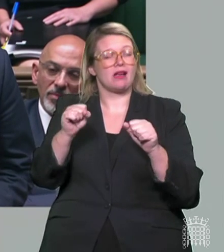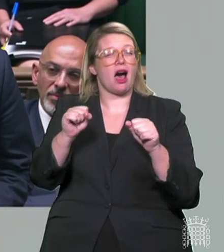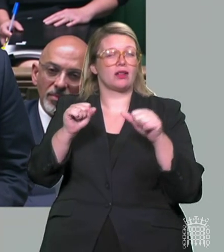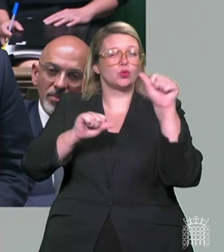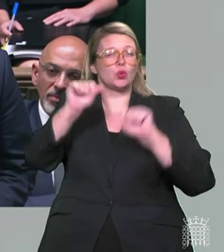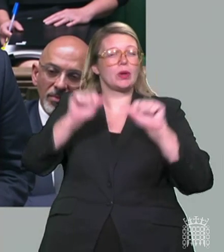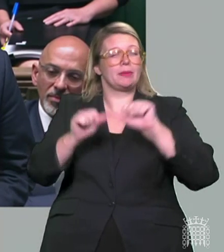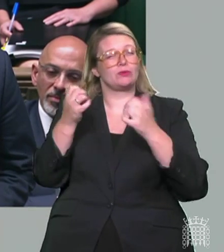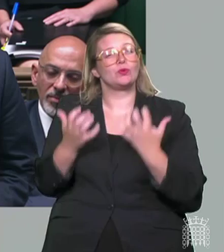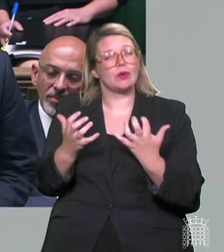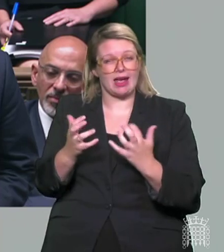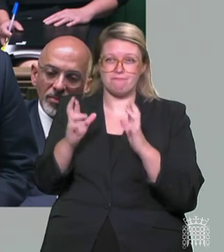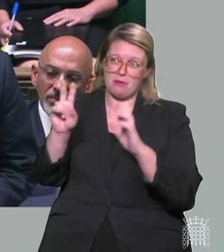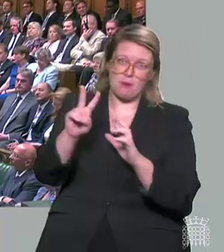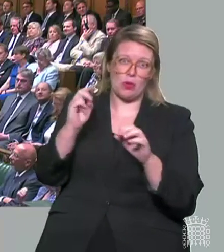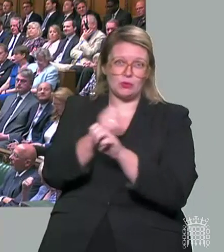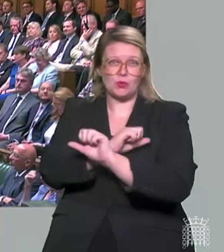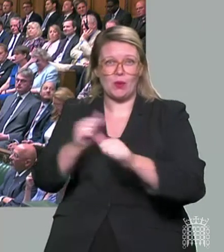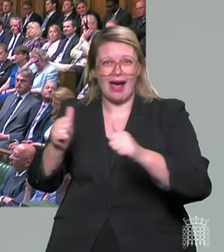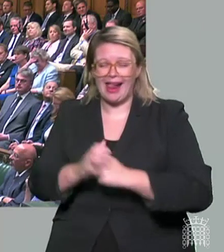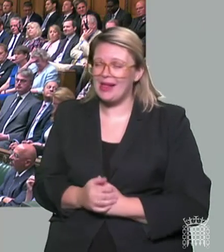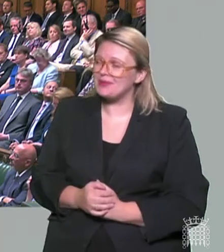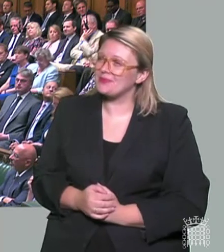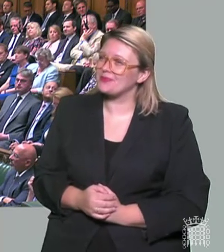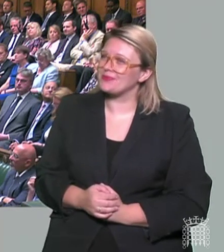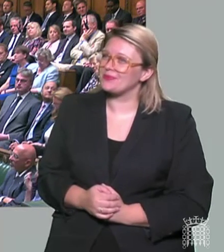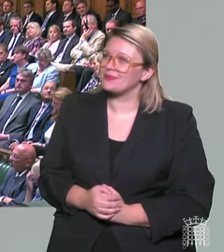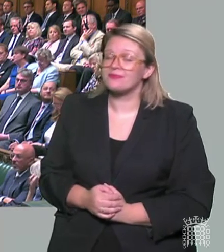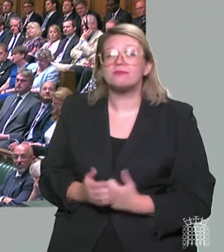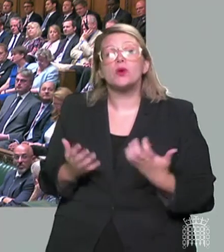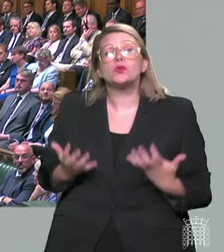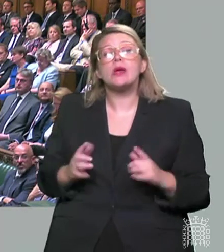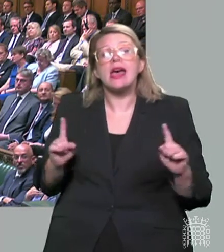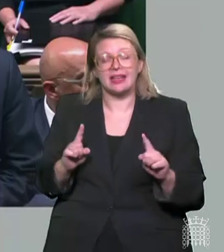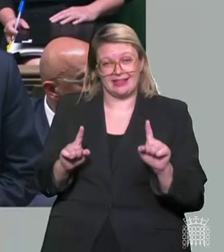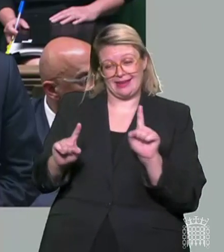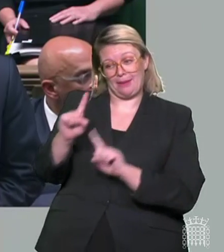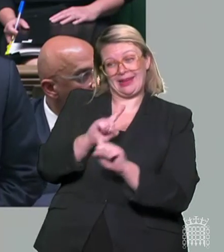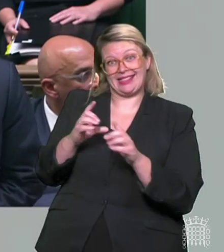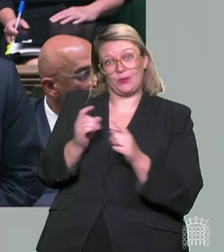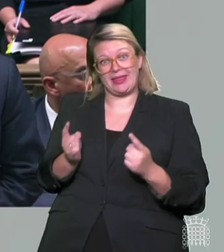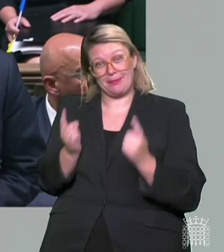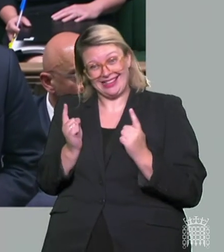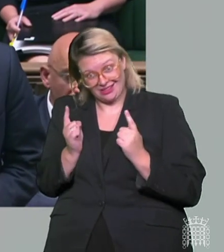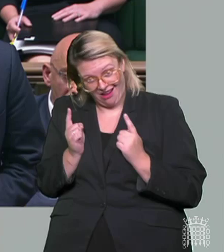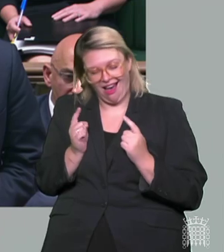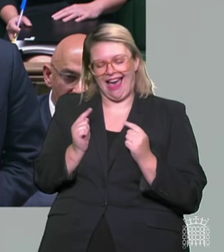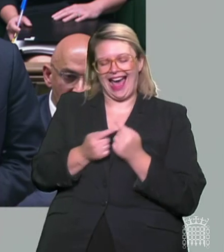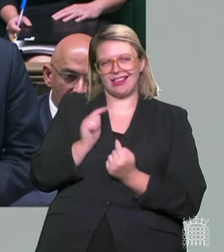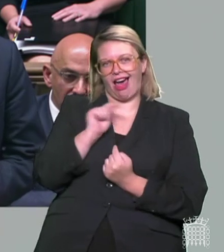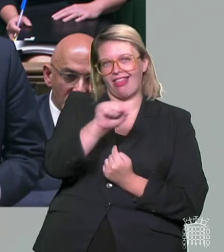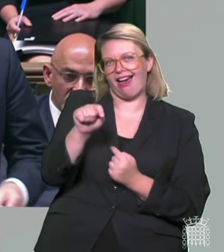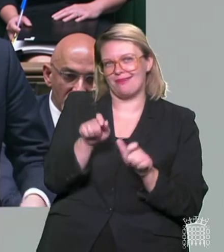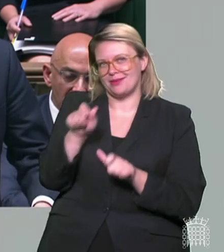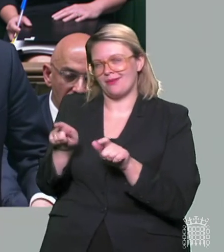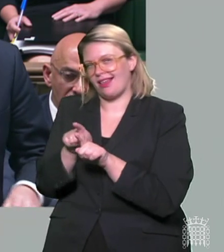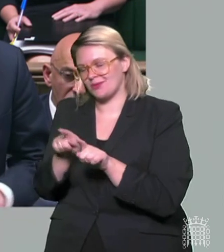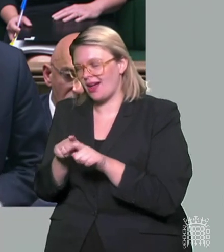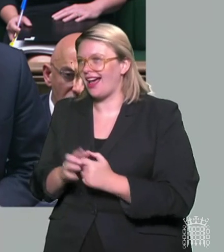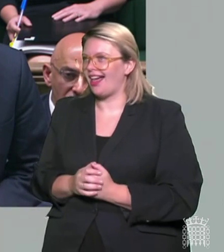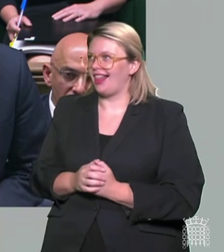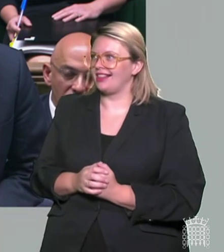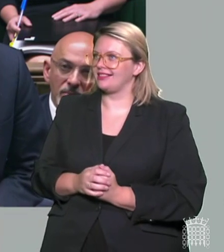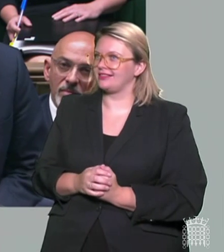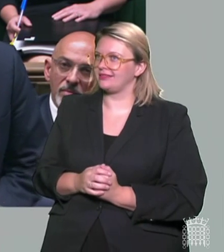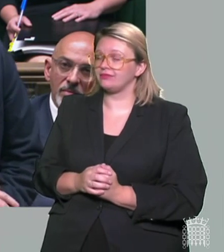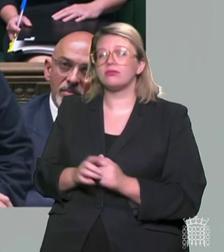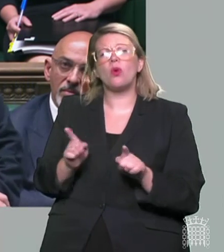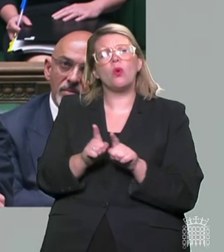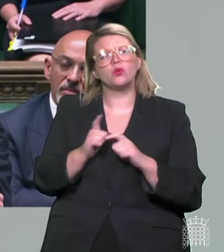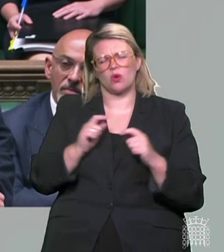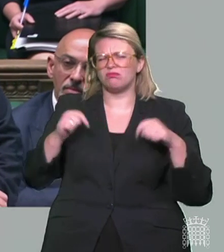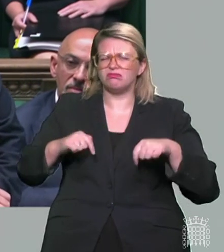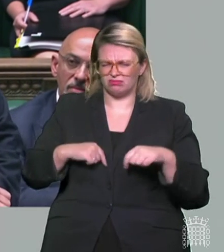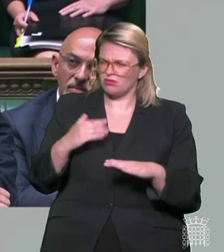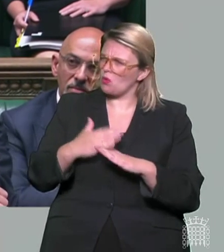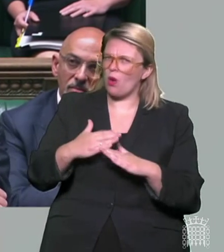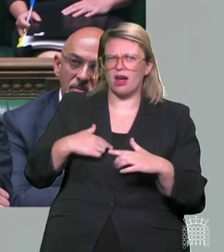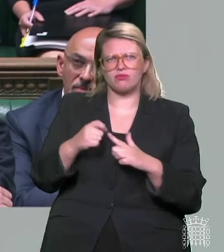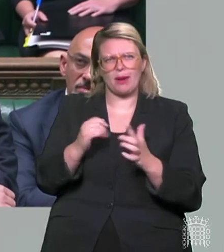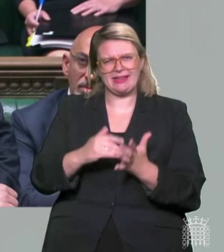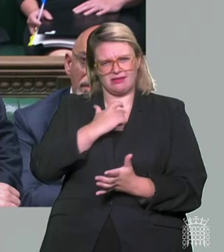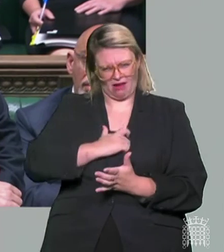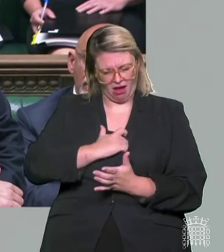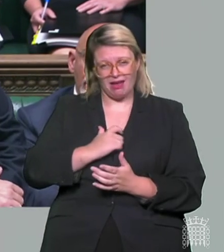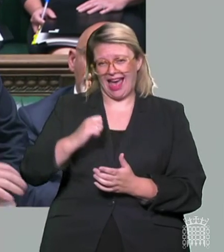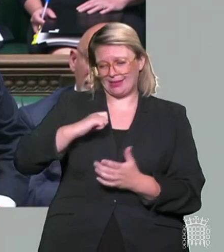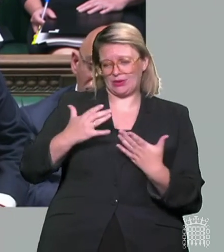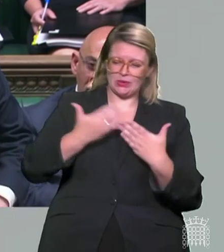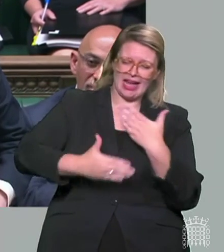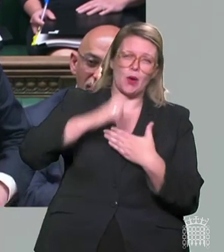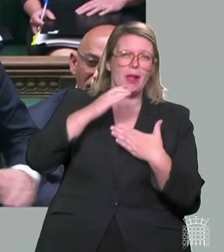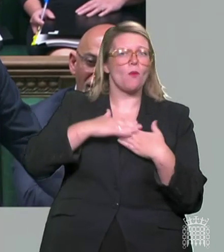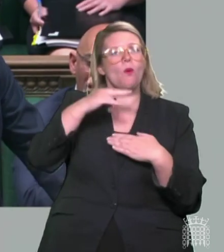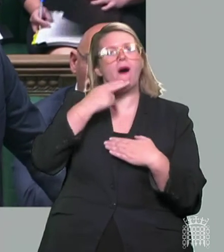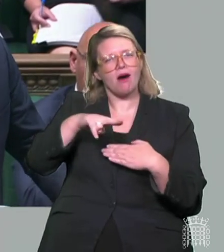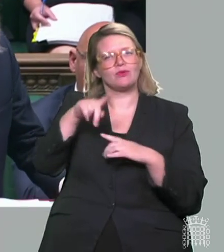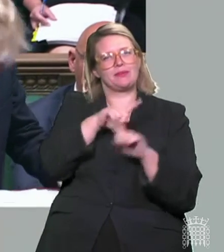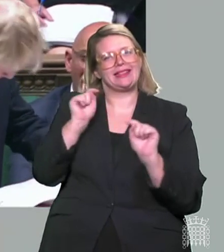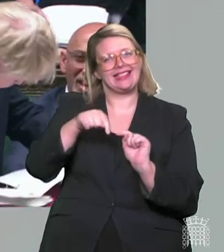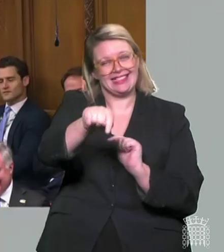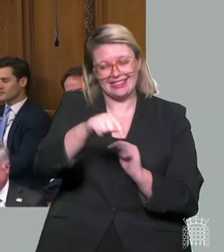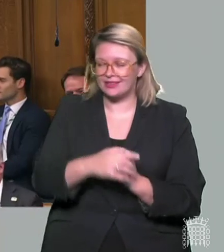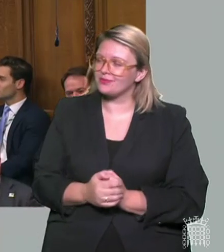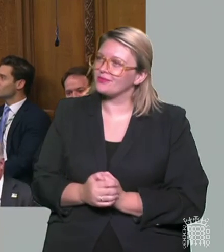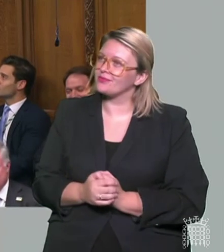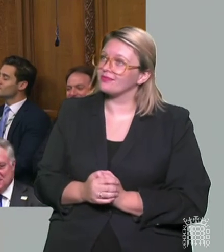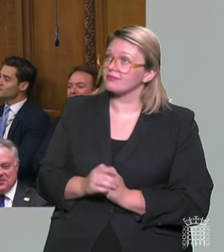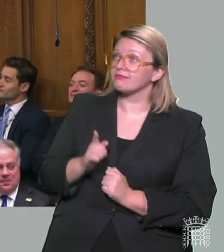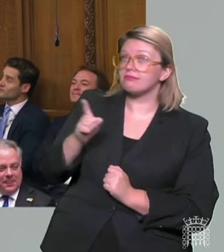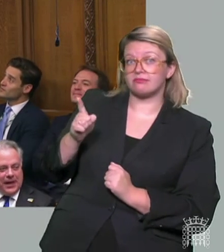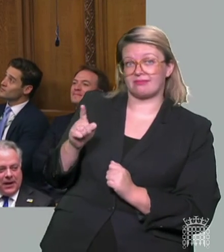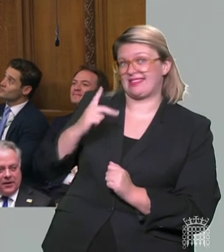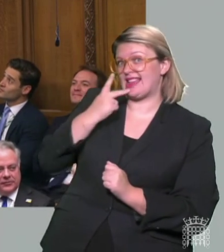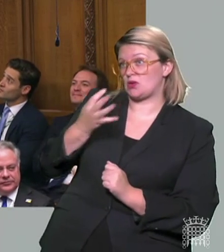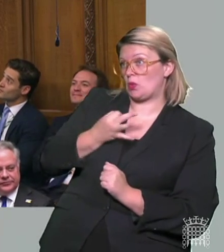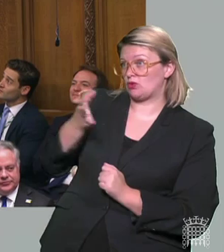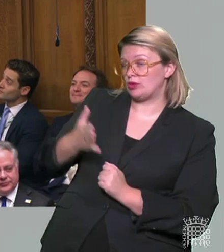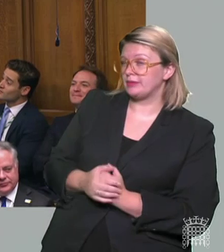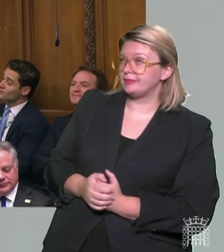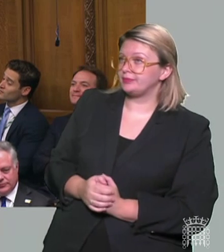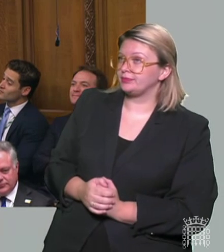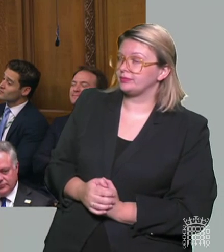I am sure that they will both make the nation proud. This morning, I had meetings with ministerial colleagues and others— In addition to my duties in this House, I expect I shall have further such meetings later today.